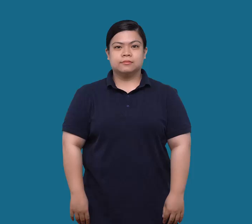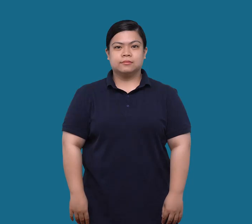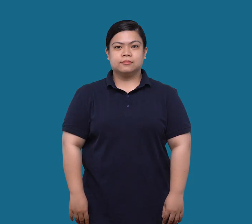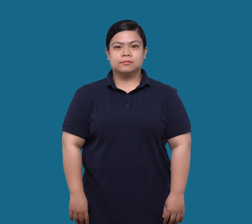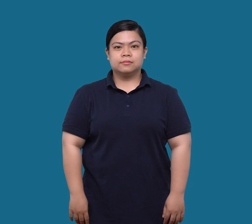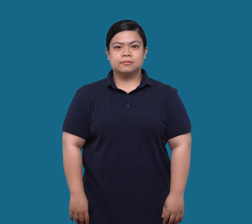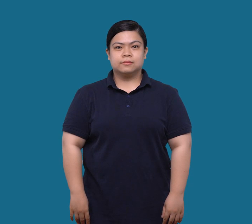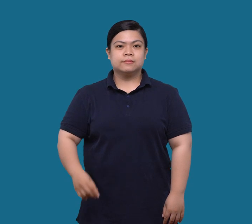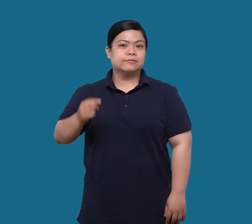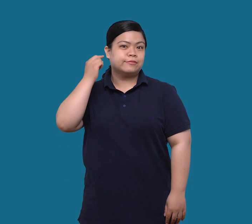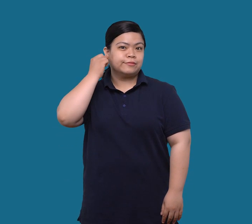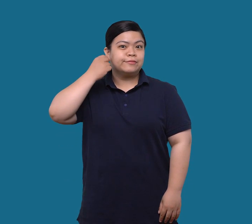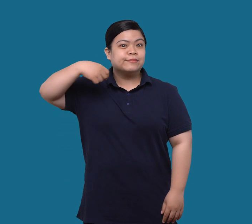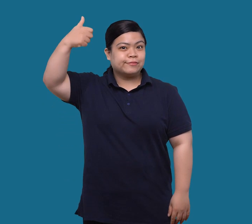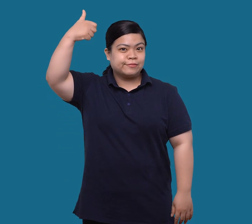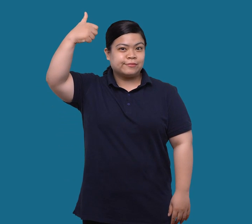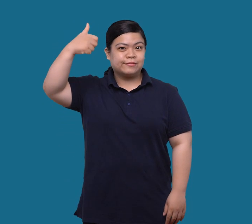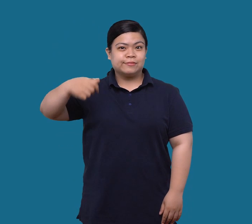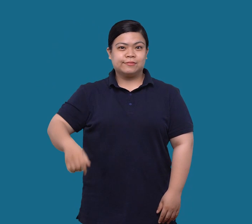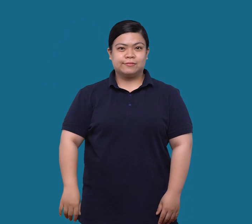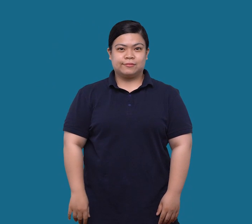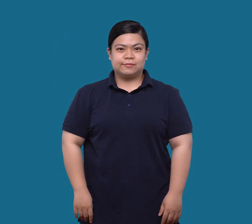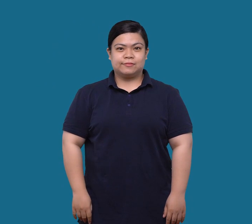chị hai, chị cả